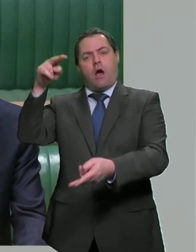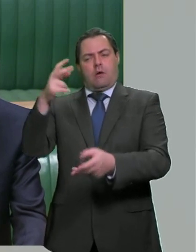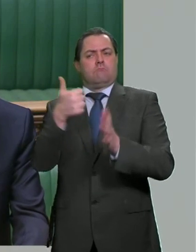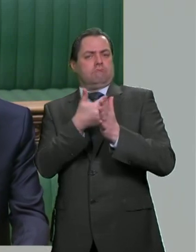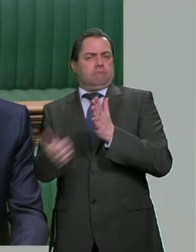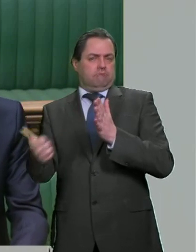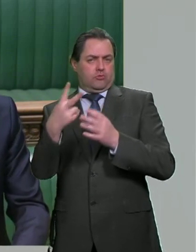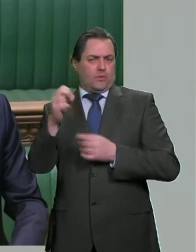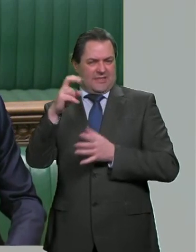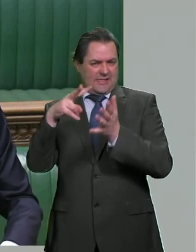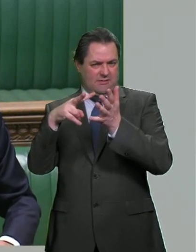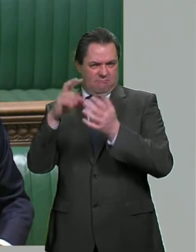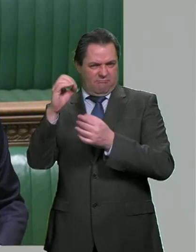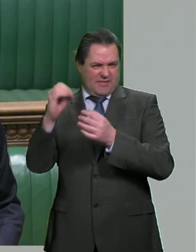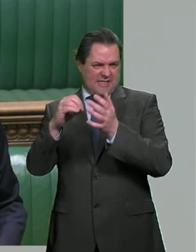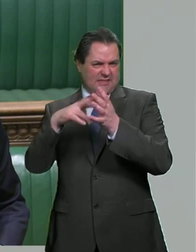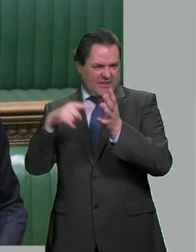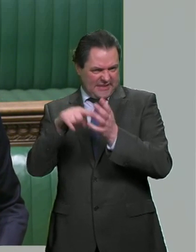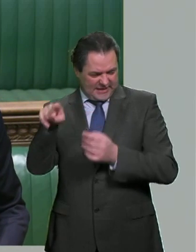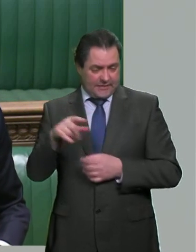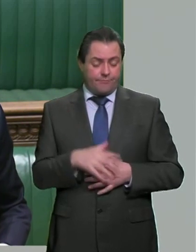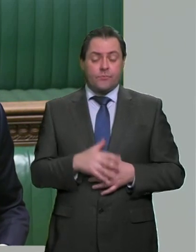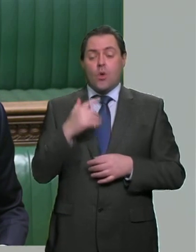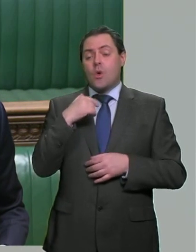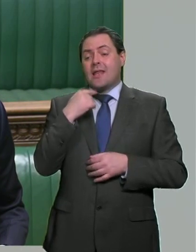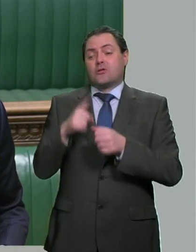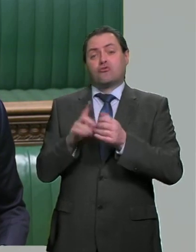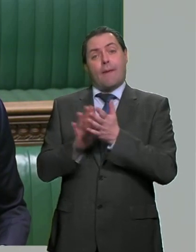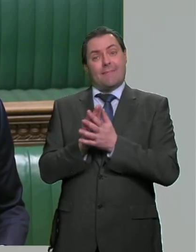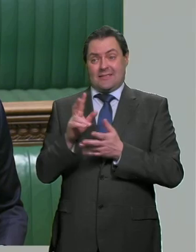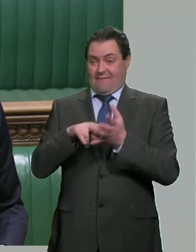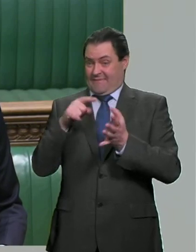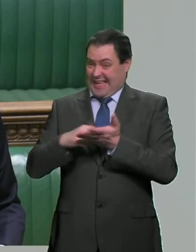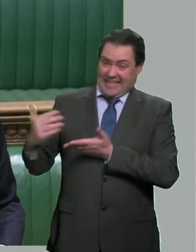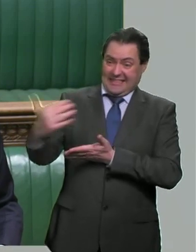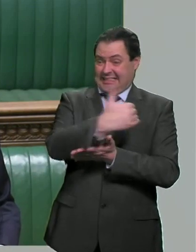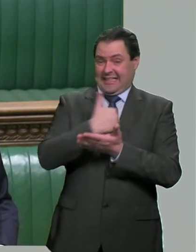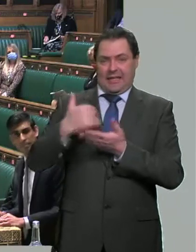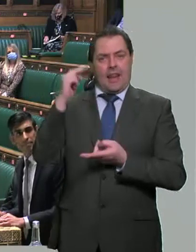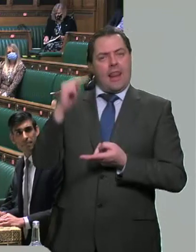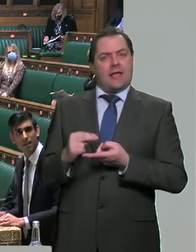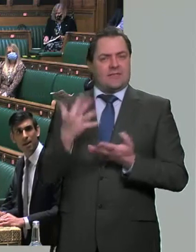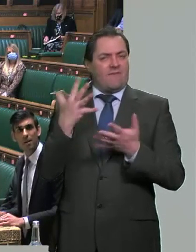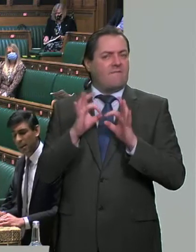In total, we are cutting VAT next year by almost £5 billion.